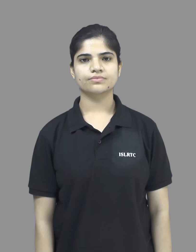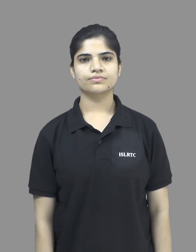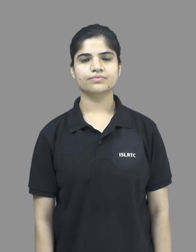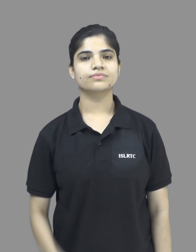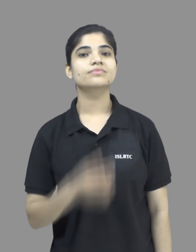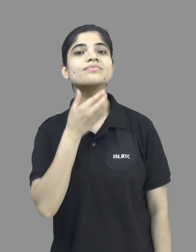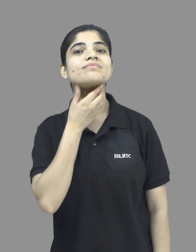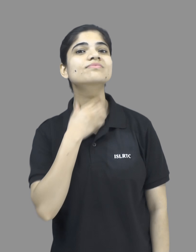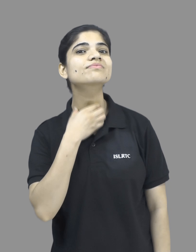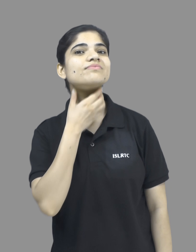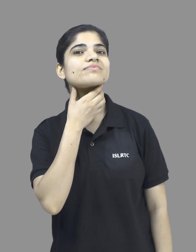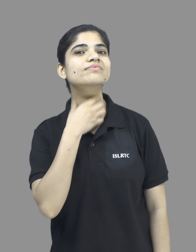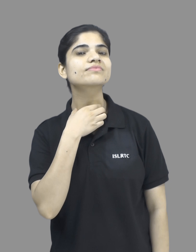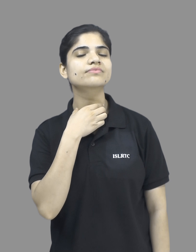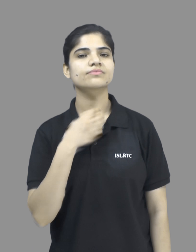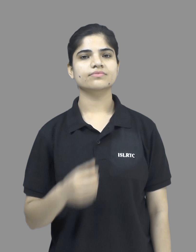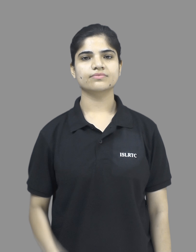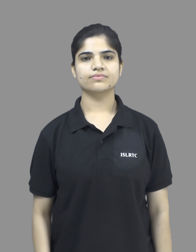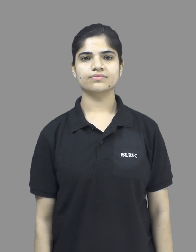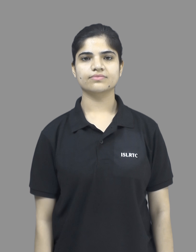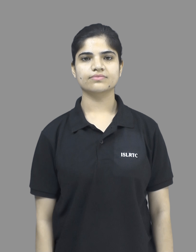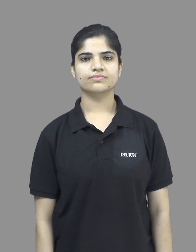Neck